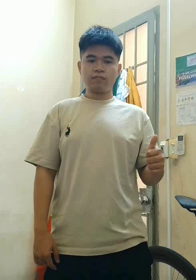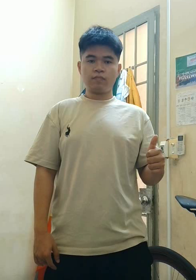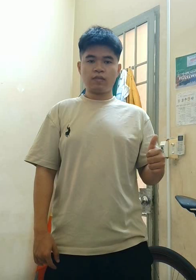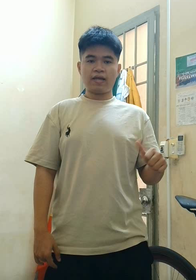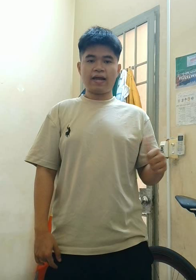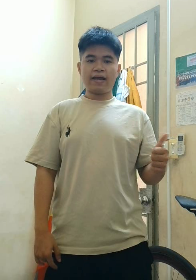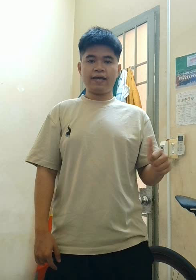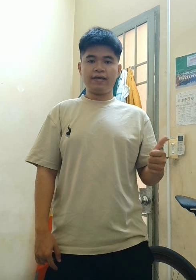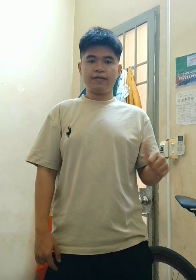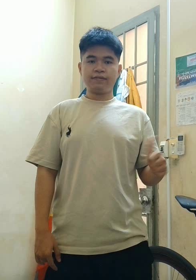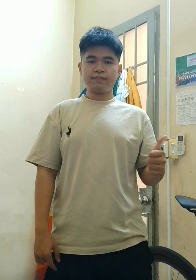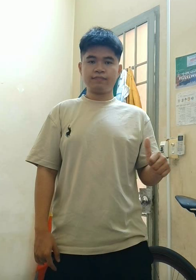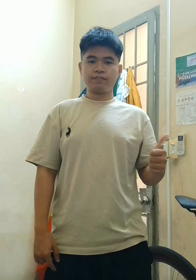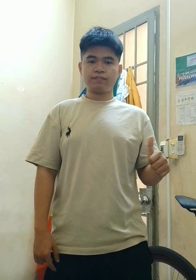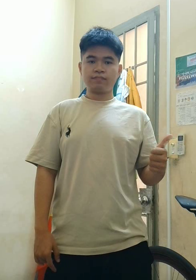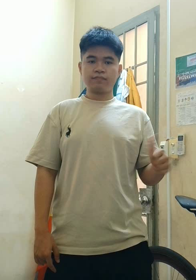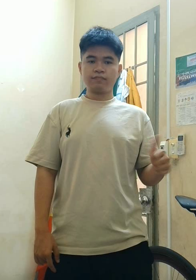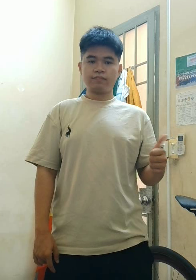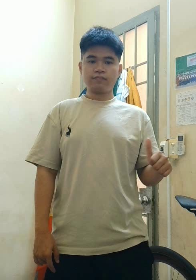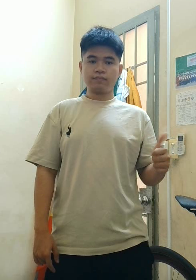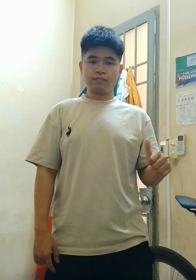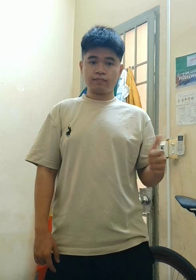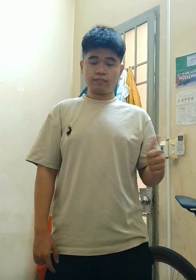ai